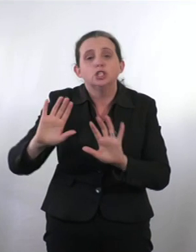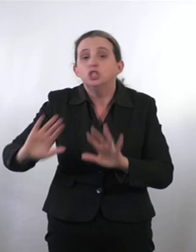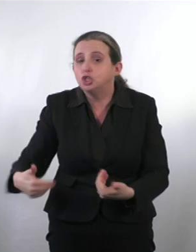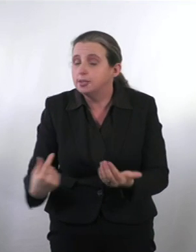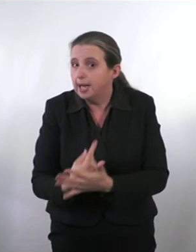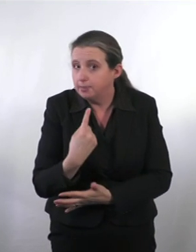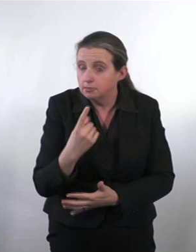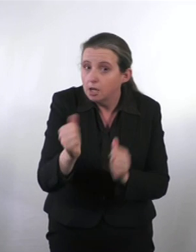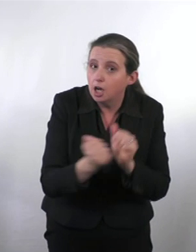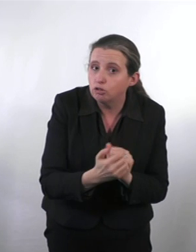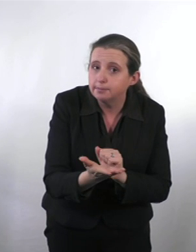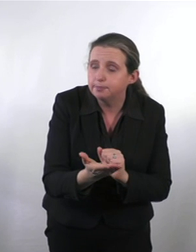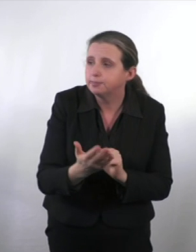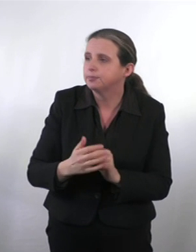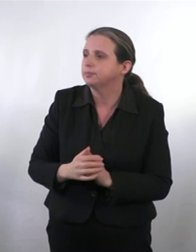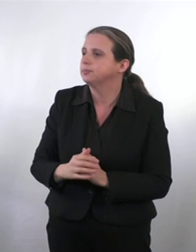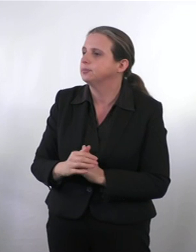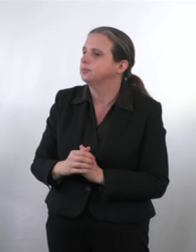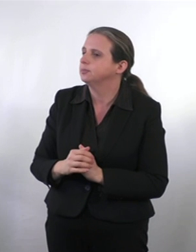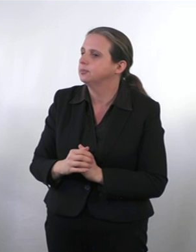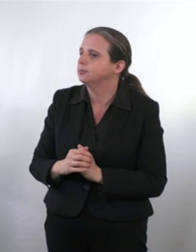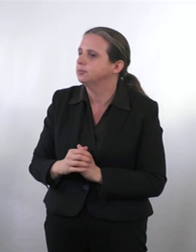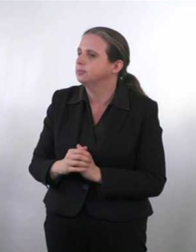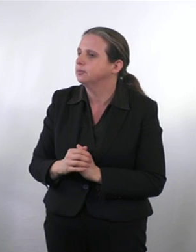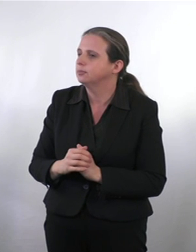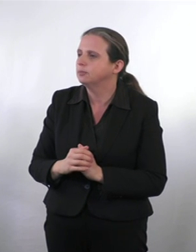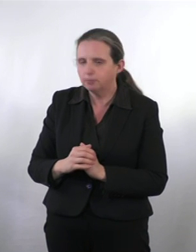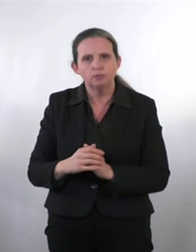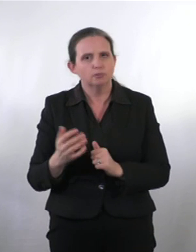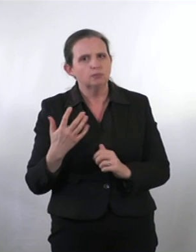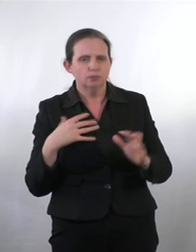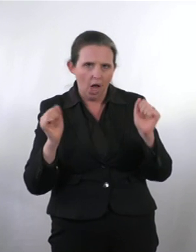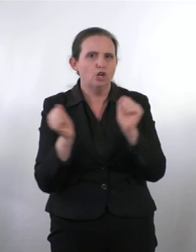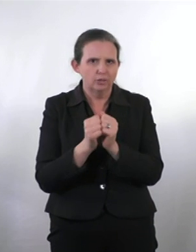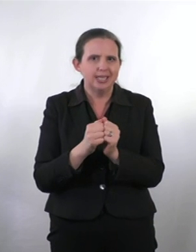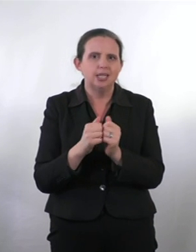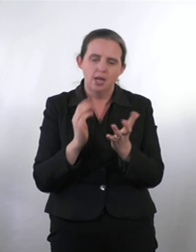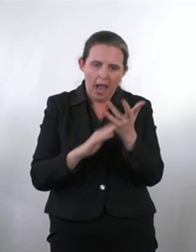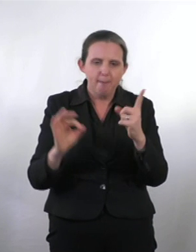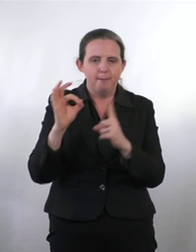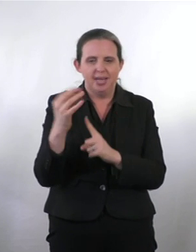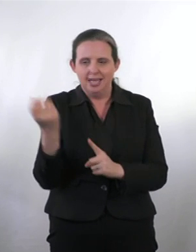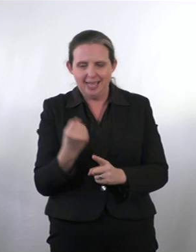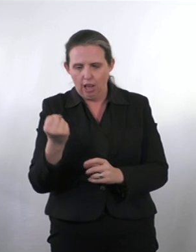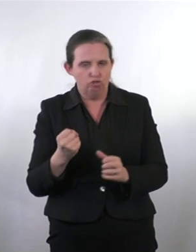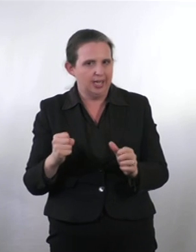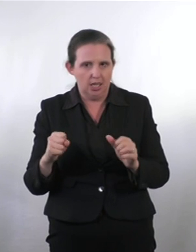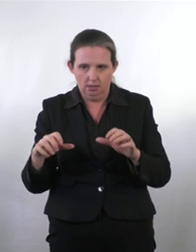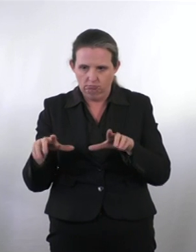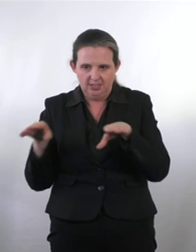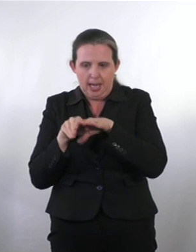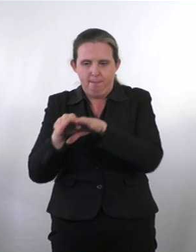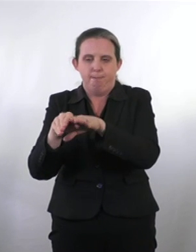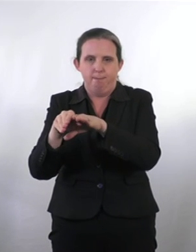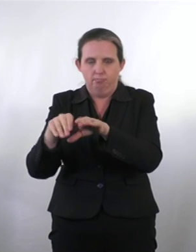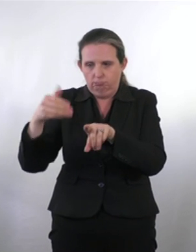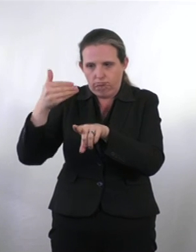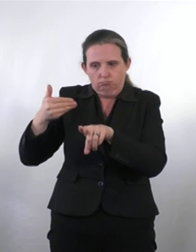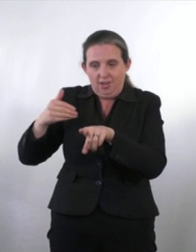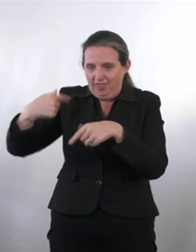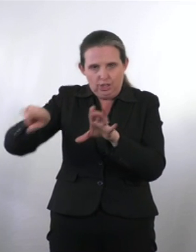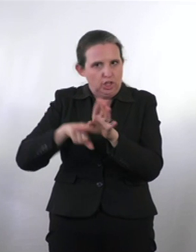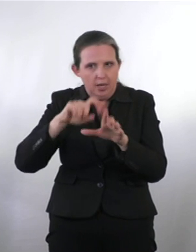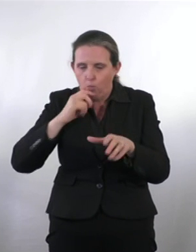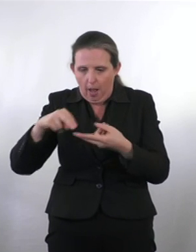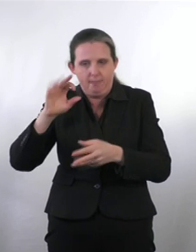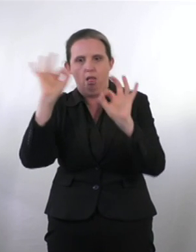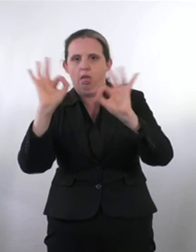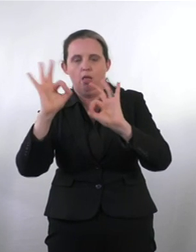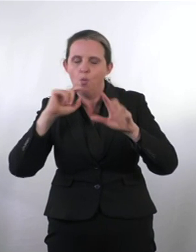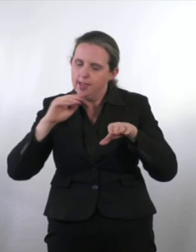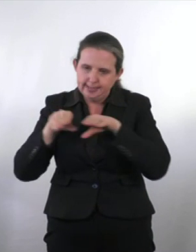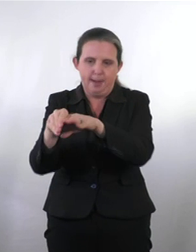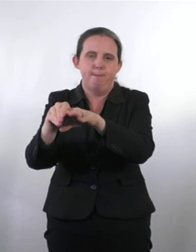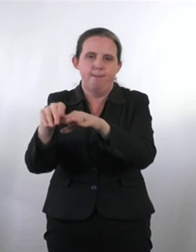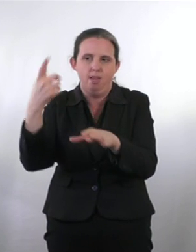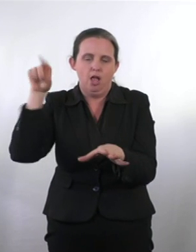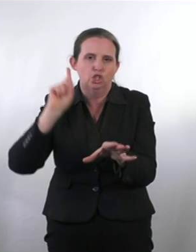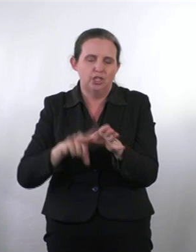Yes, I do agree with that, and that is why we have frozen ministerial salaries this year, as indeed they have been frozen by successive Conservative Governments since 2010.